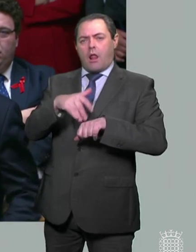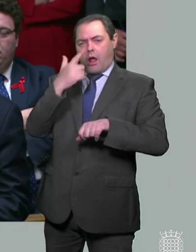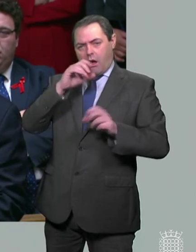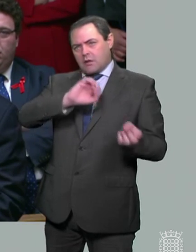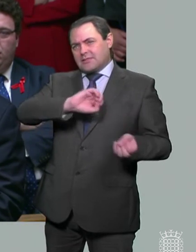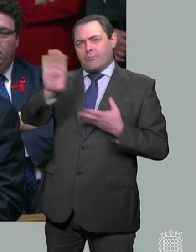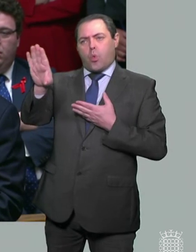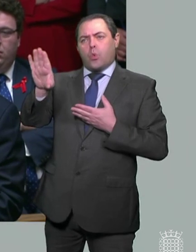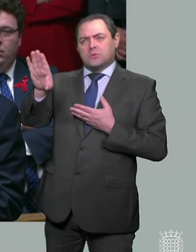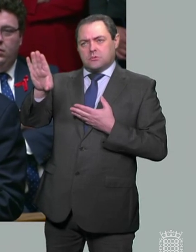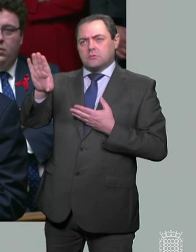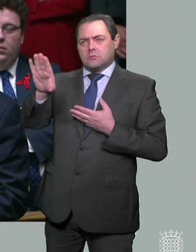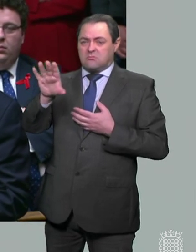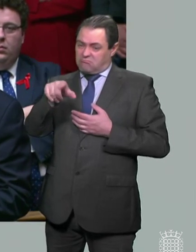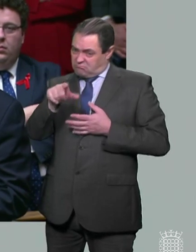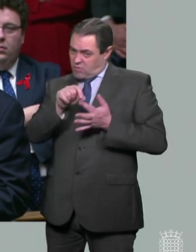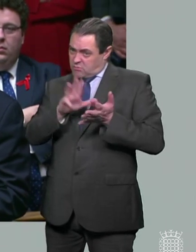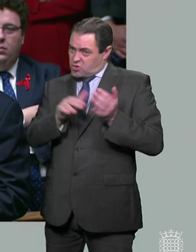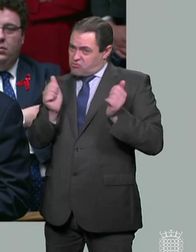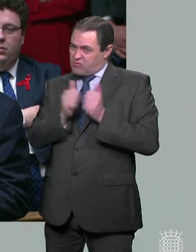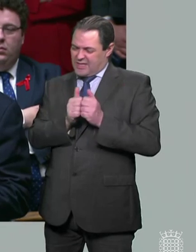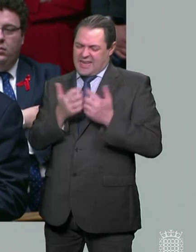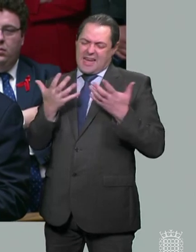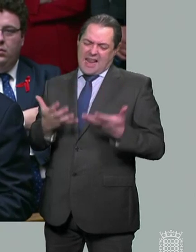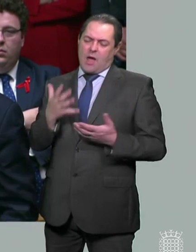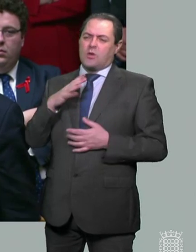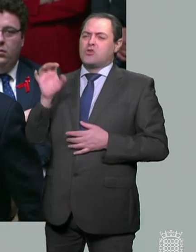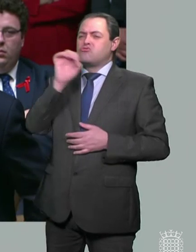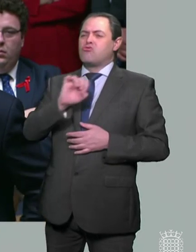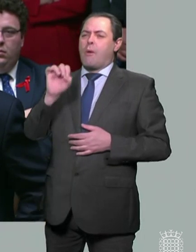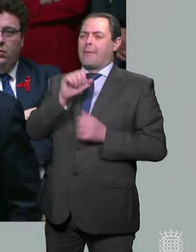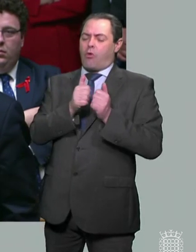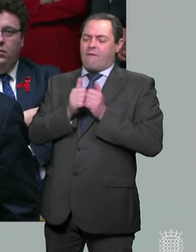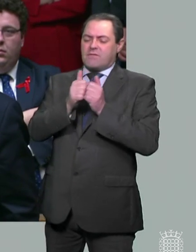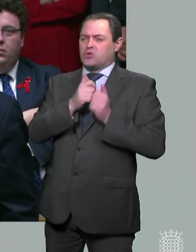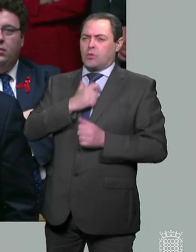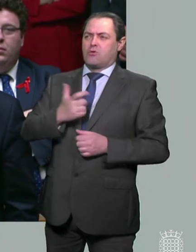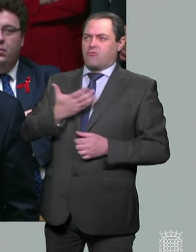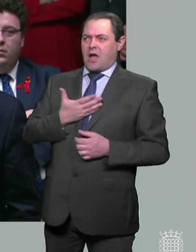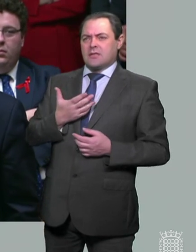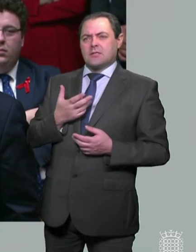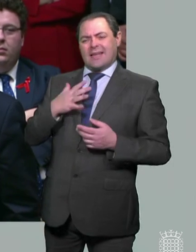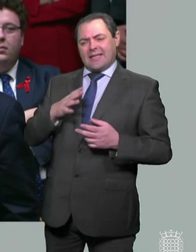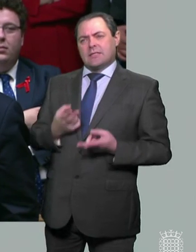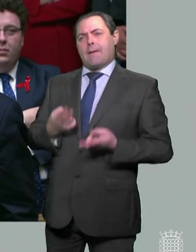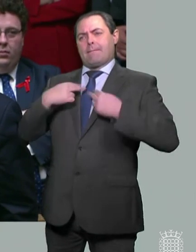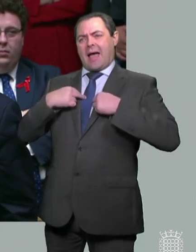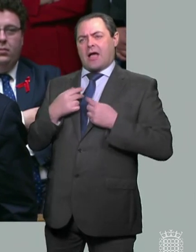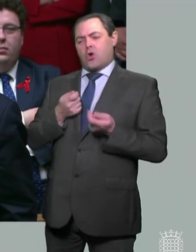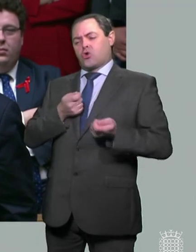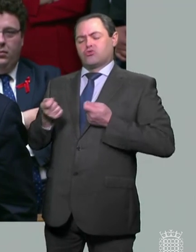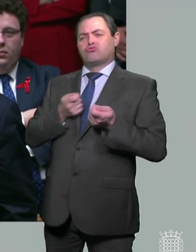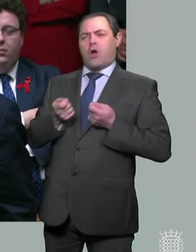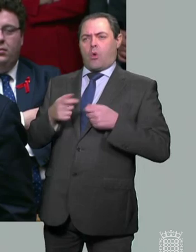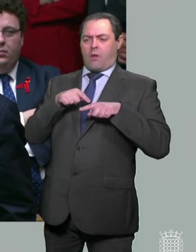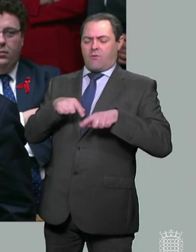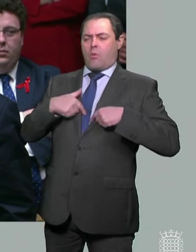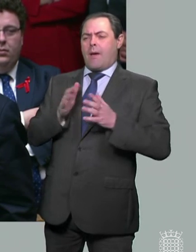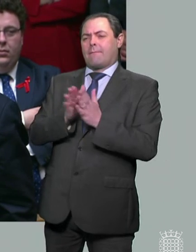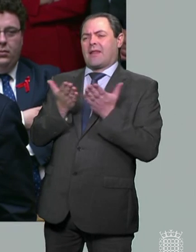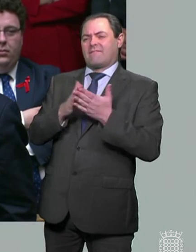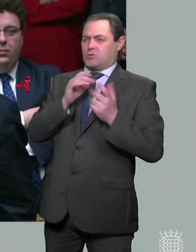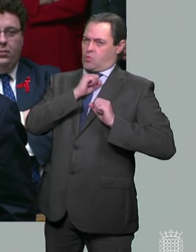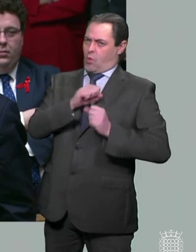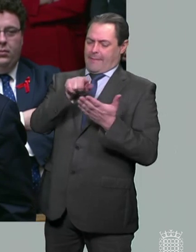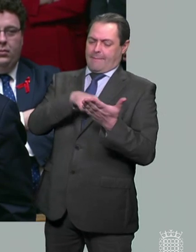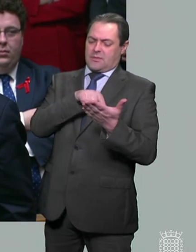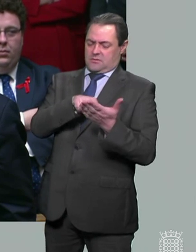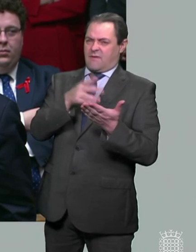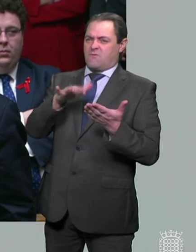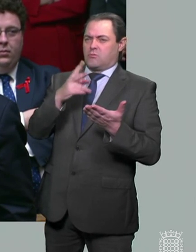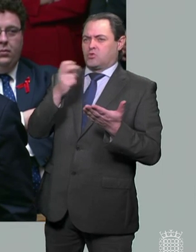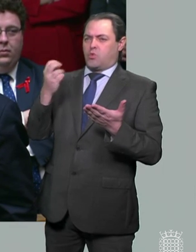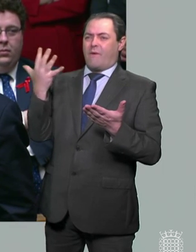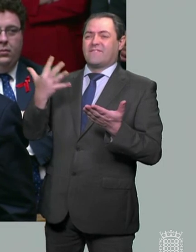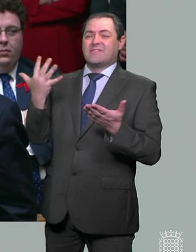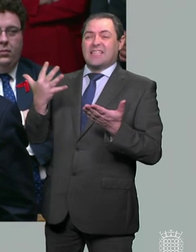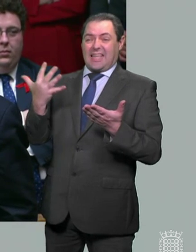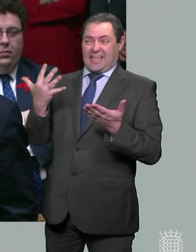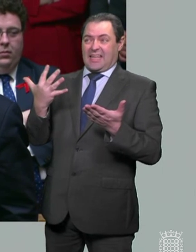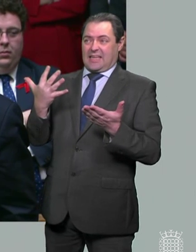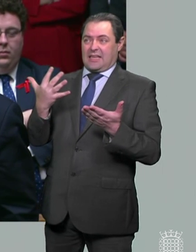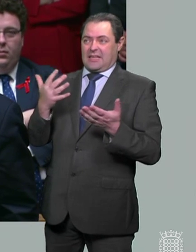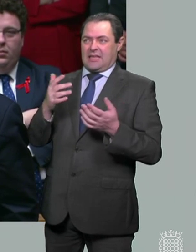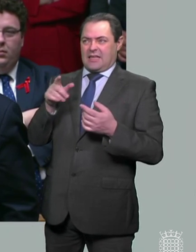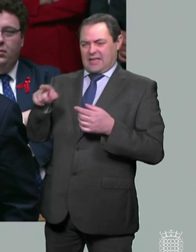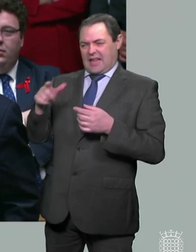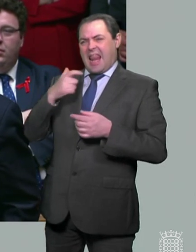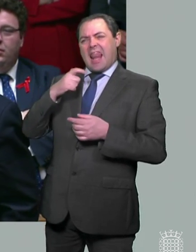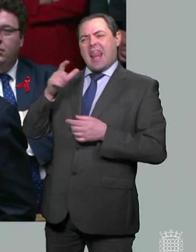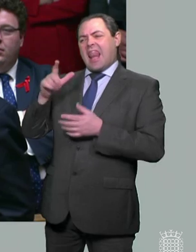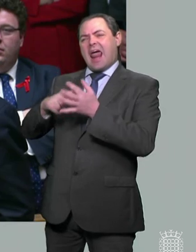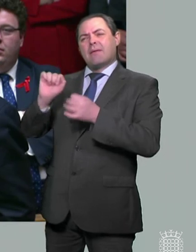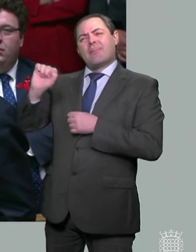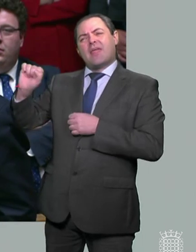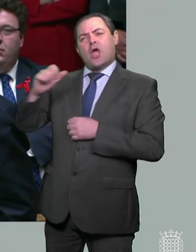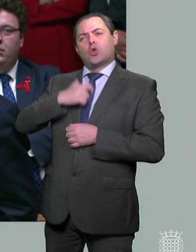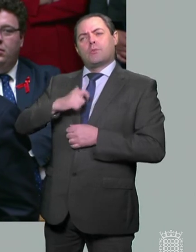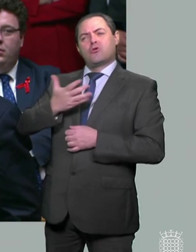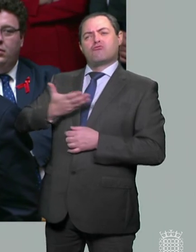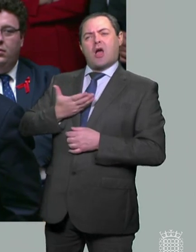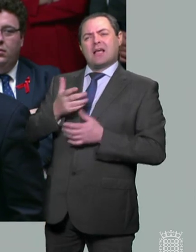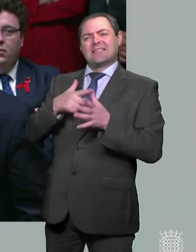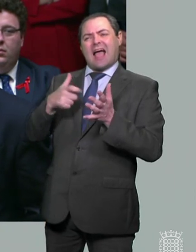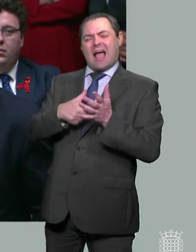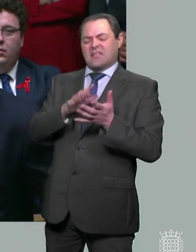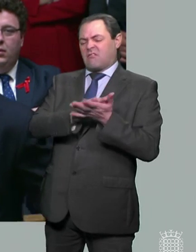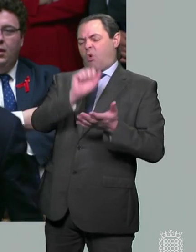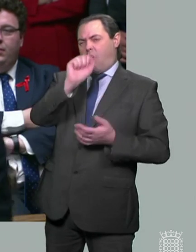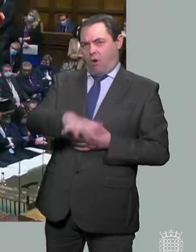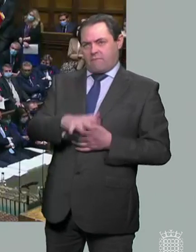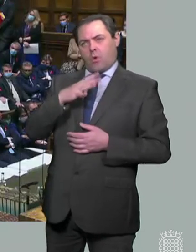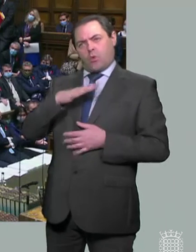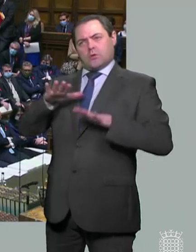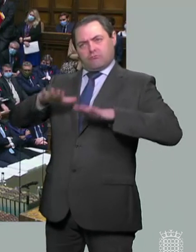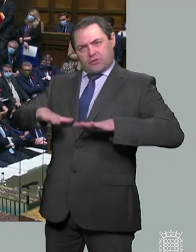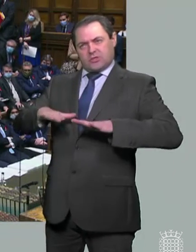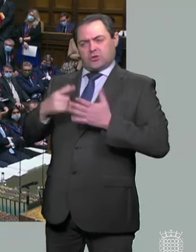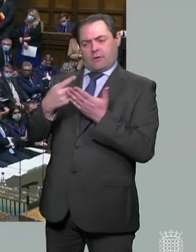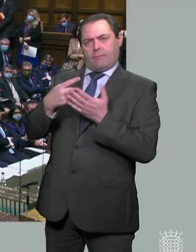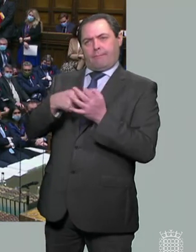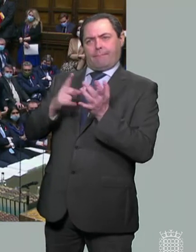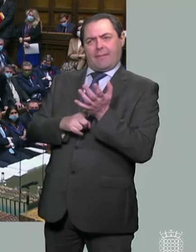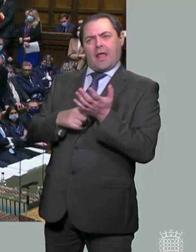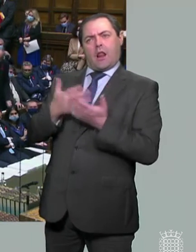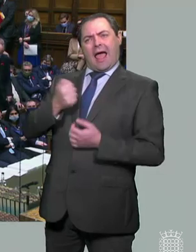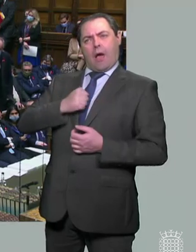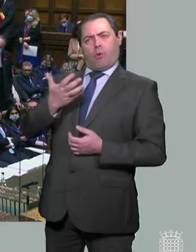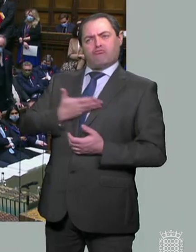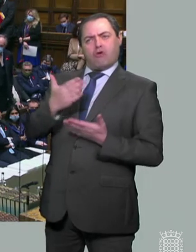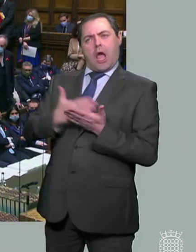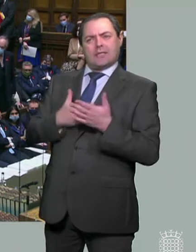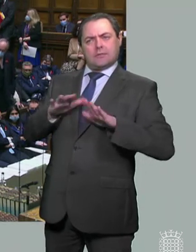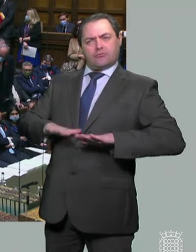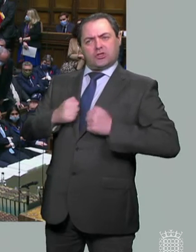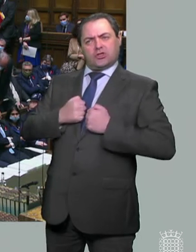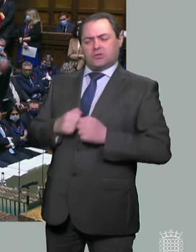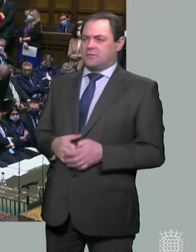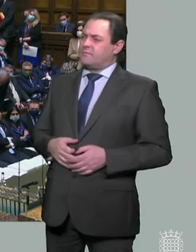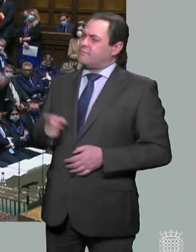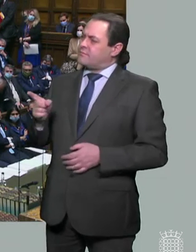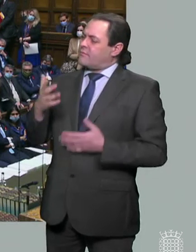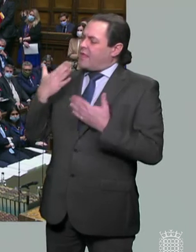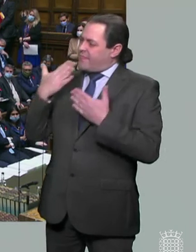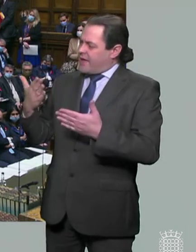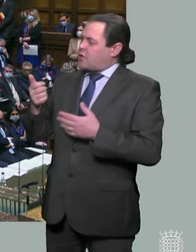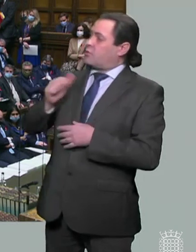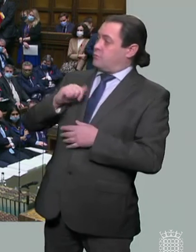Does he agree that it is time to take back control and fulfil our 2015 manifesto commitment to get rid of Labour’s Human Rights Act and bring in a British Bill of Rights?